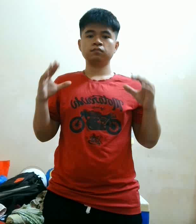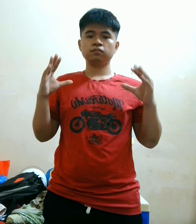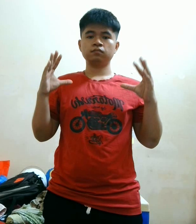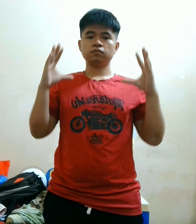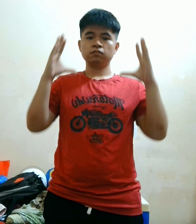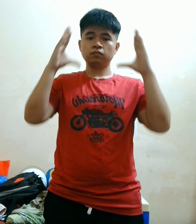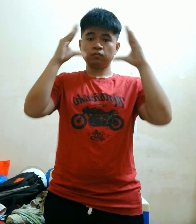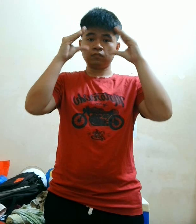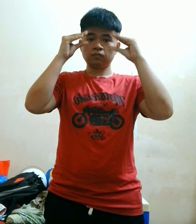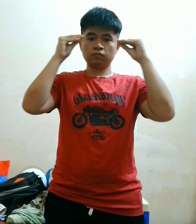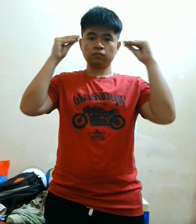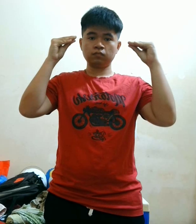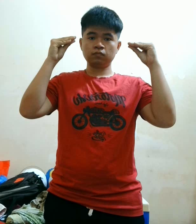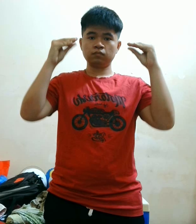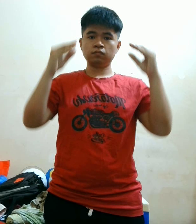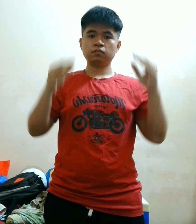buoi toi